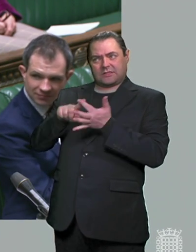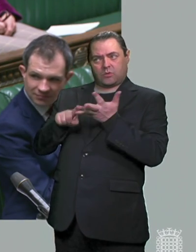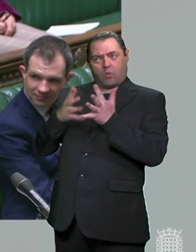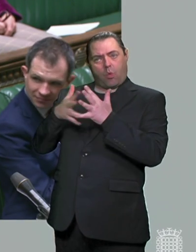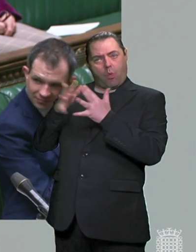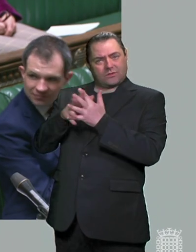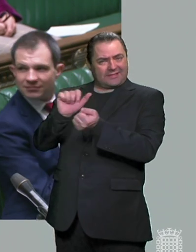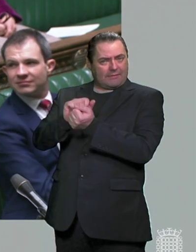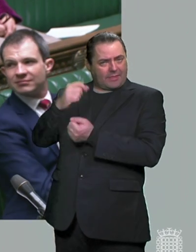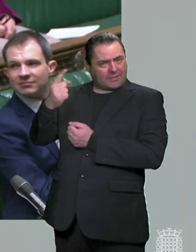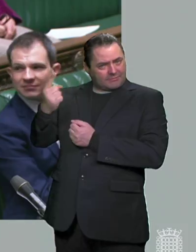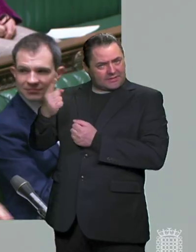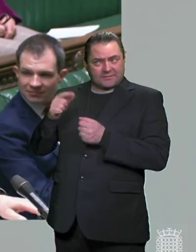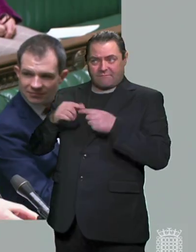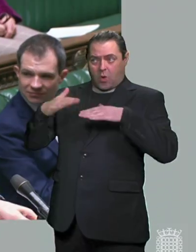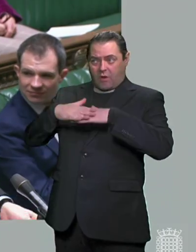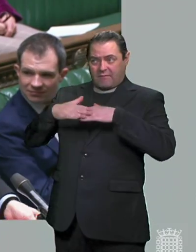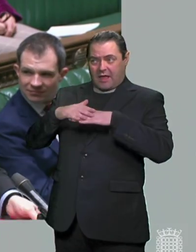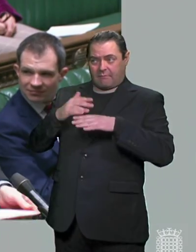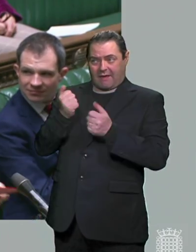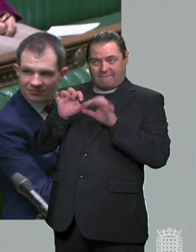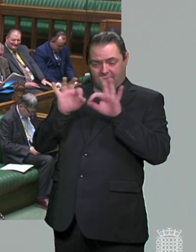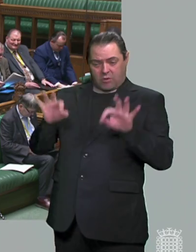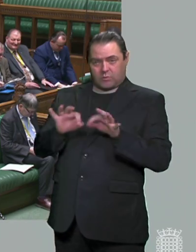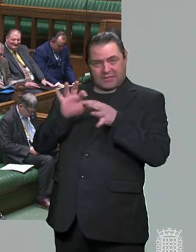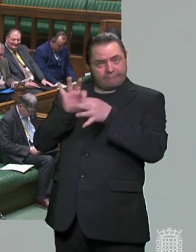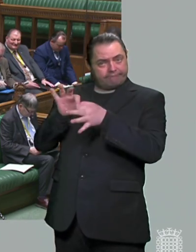Where there is overlap, we have frameworks and we will work together.